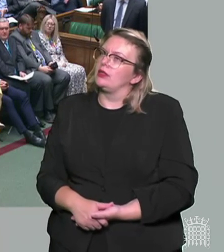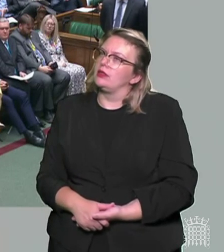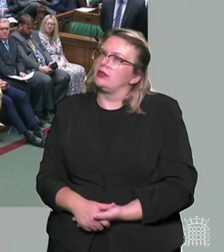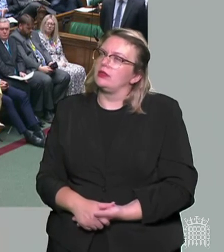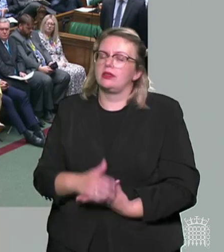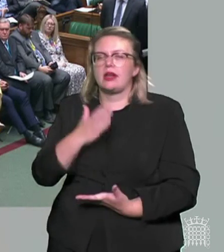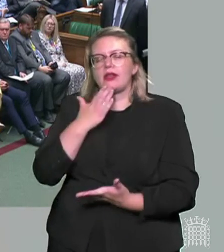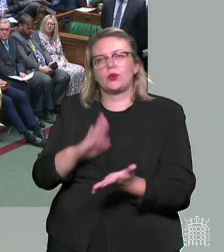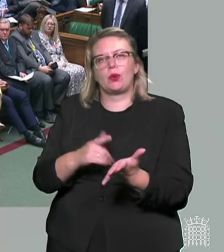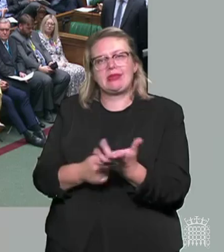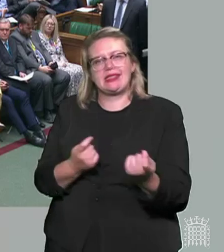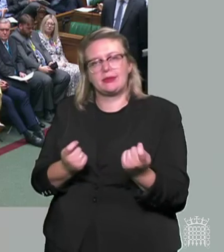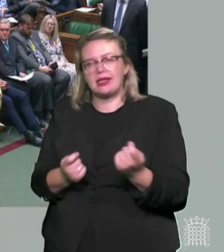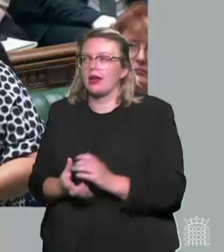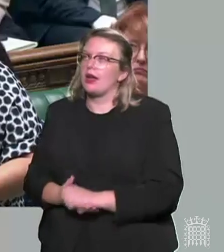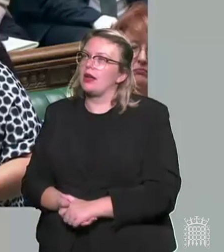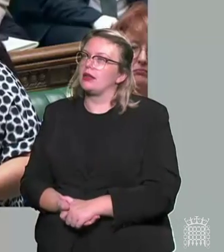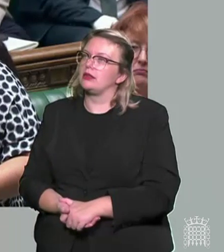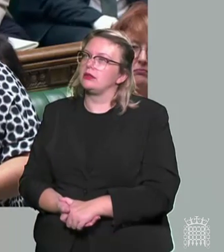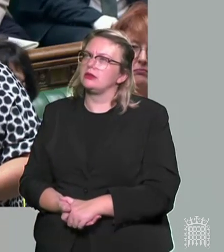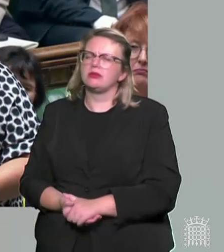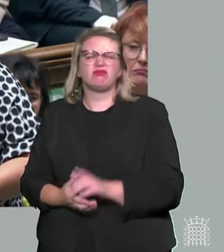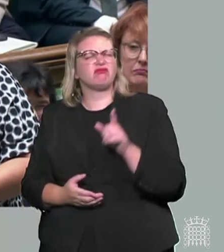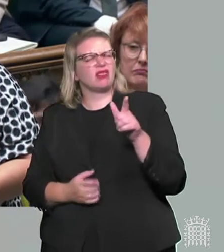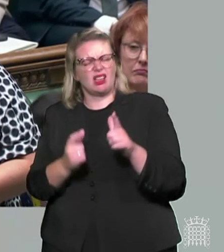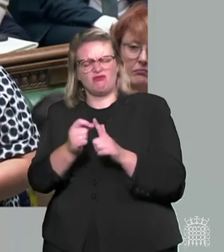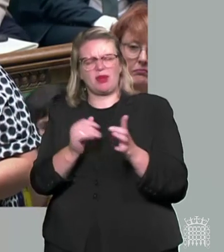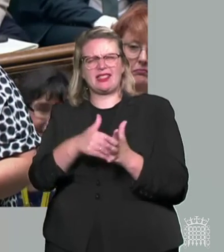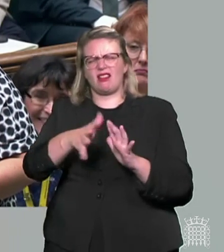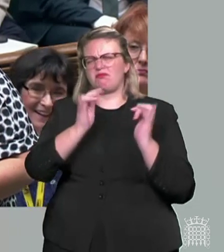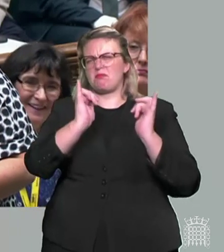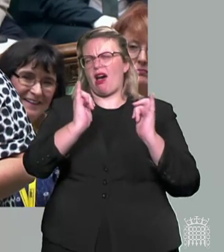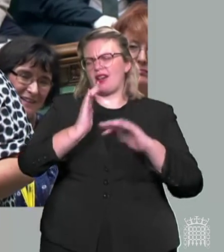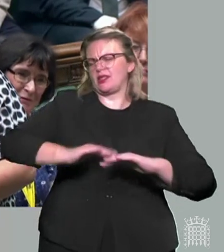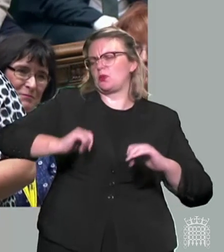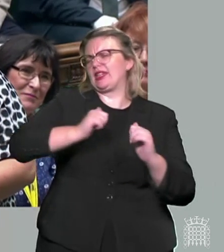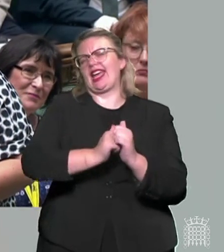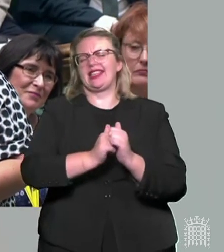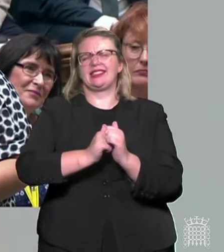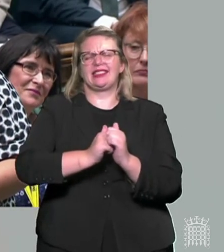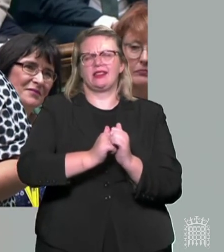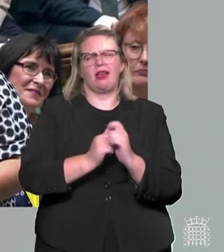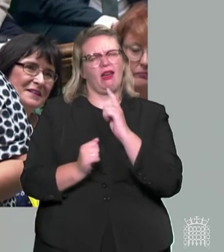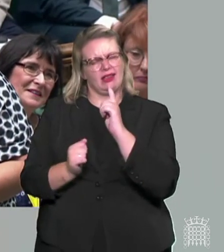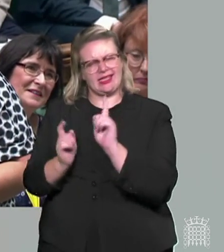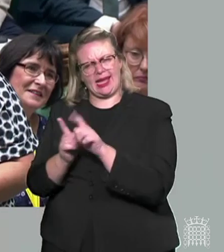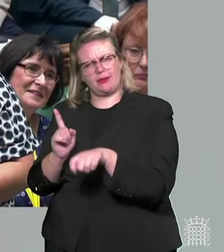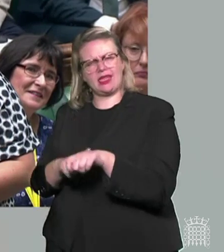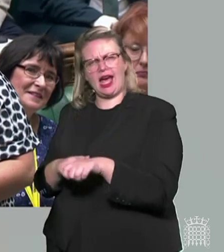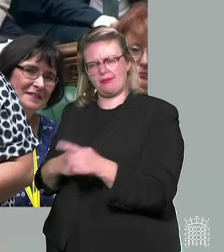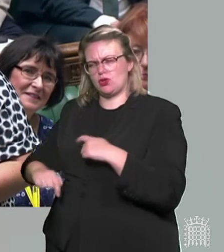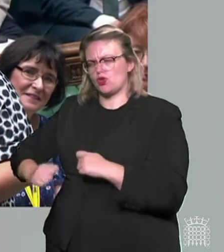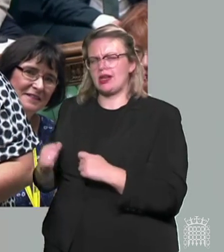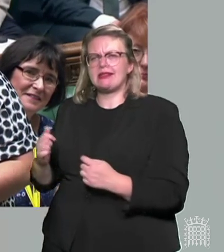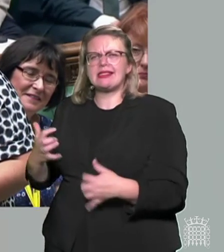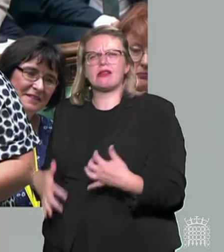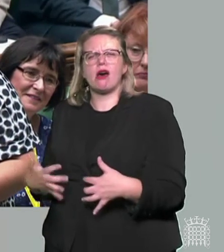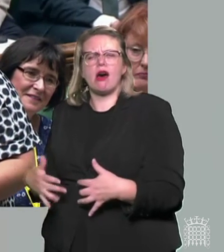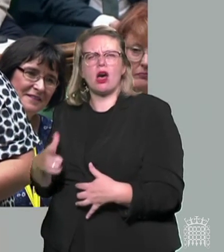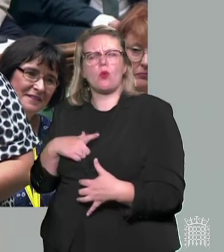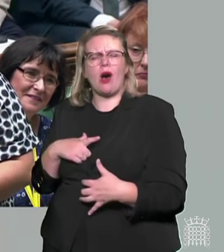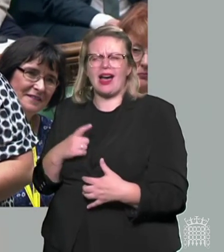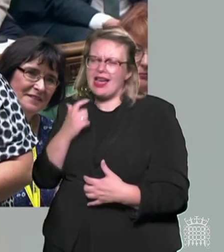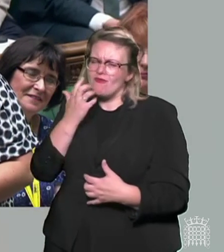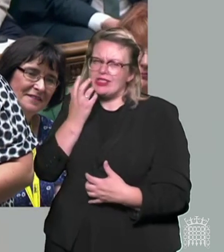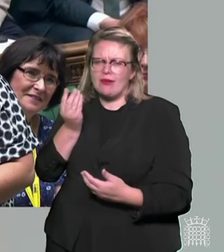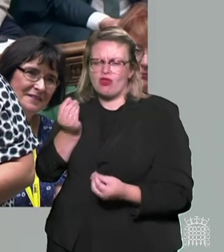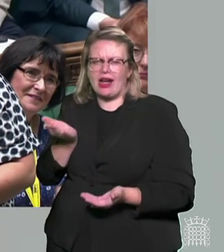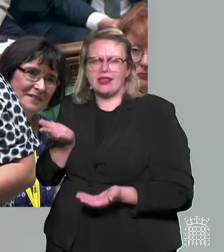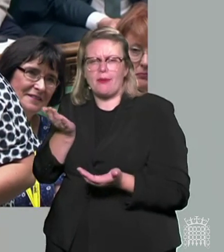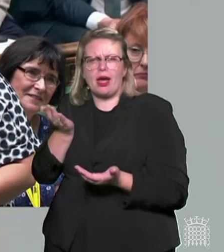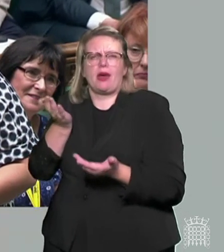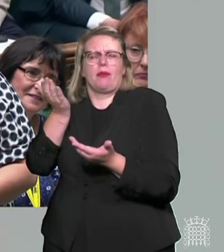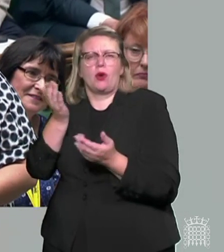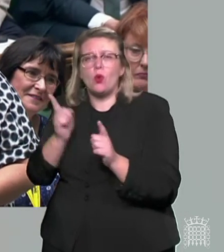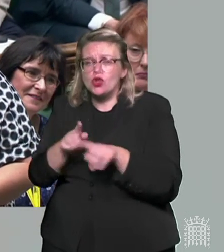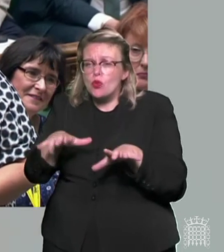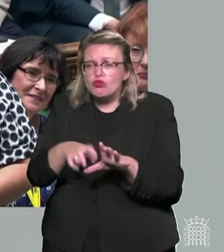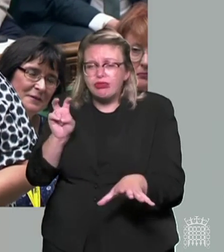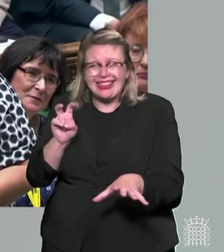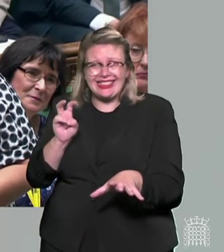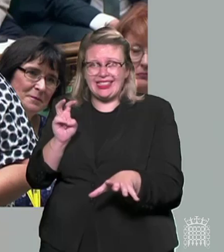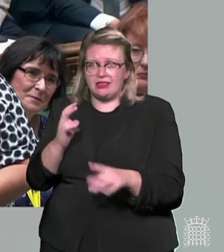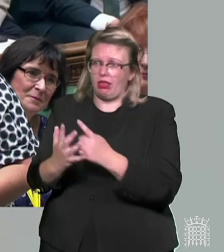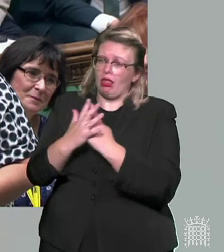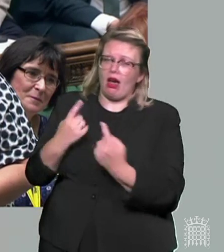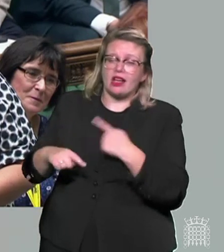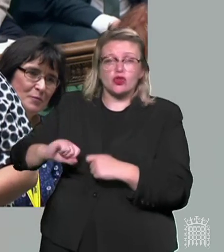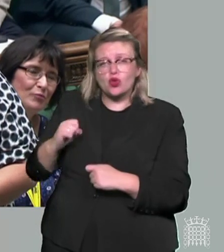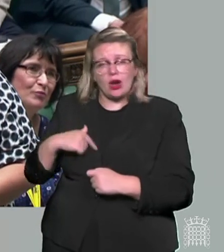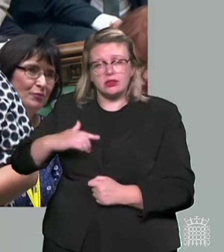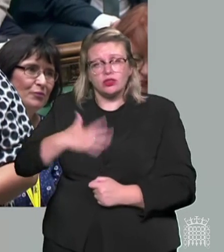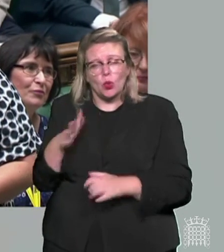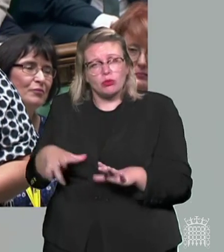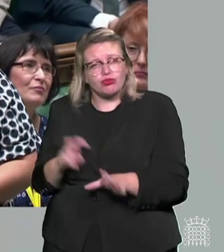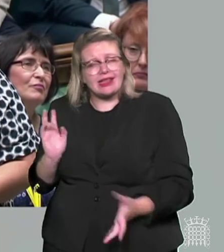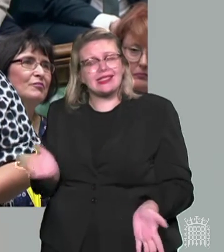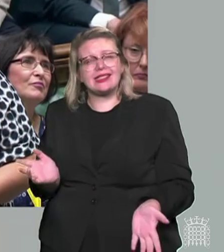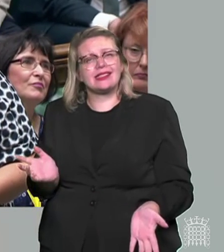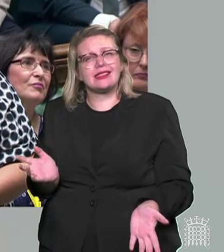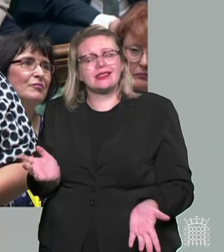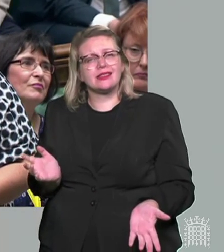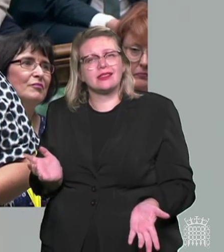While the Prime Minister has been on the randan at Chequers, people in Scotland are suffering because of the Tory cost of living crisis and we are paying a high price for his disastrous hard Brexit, imposed against the wishes of Scottish voters.